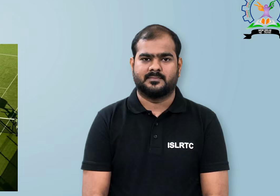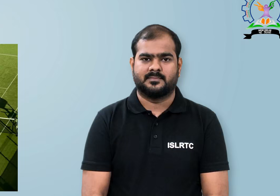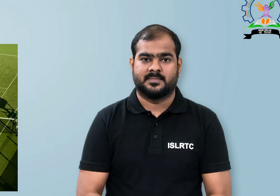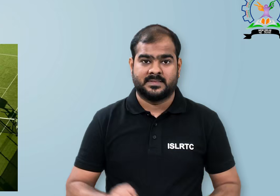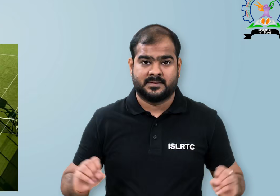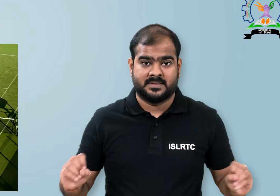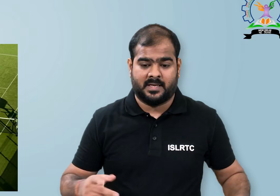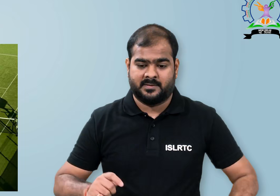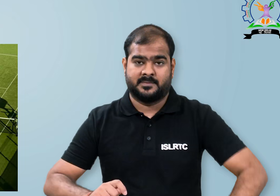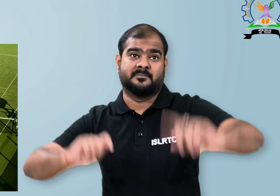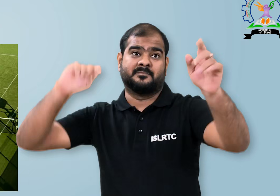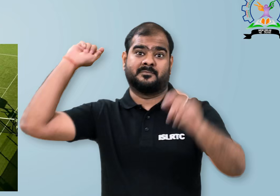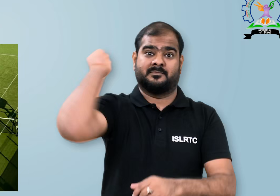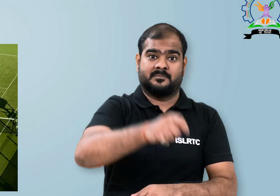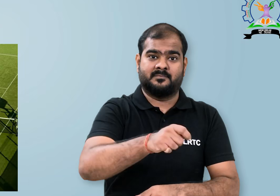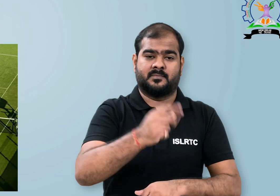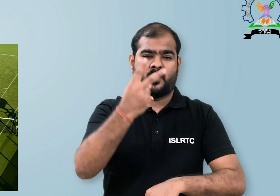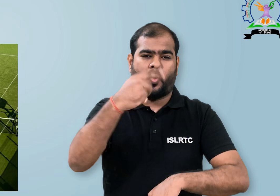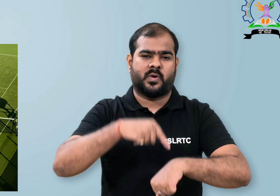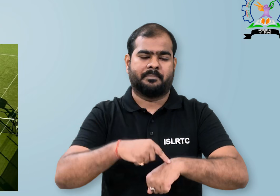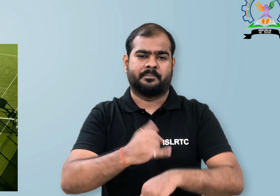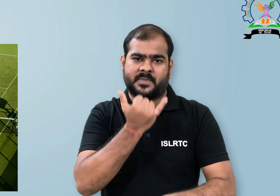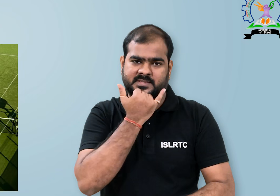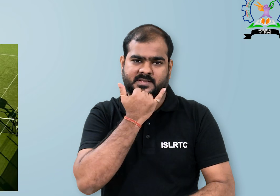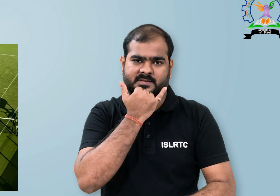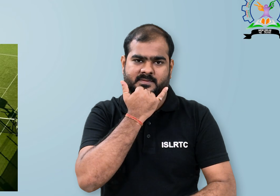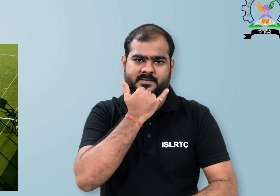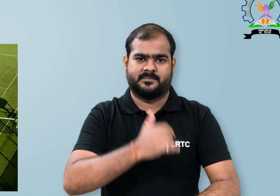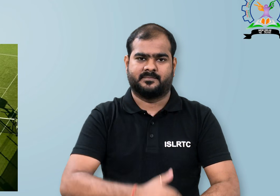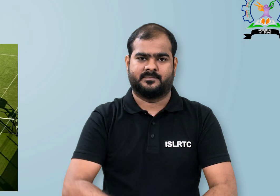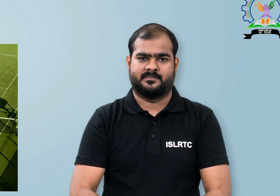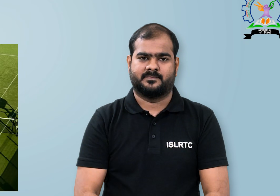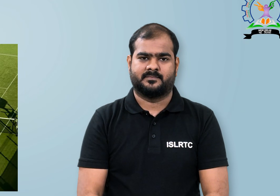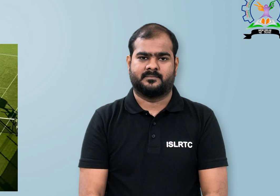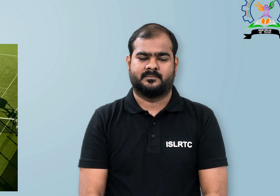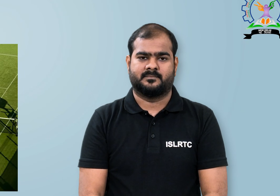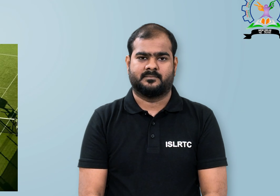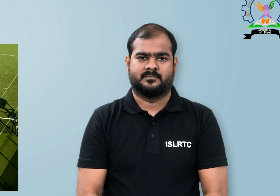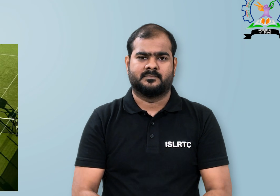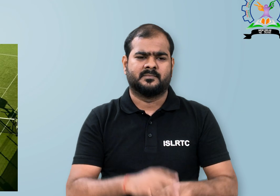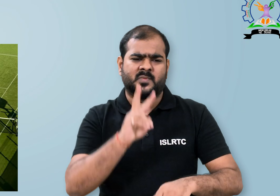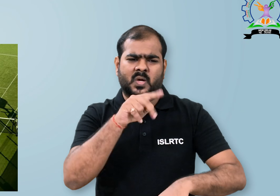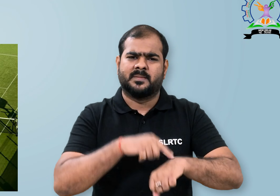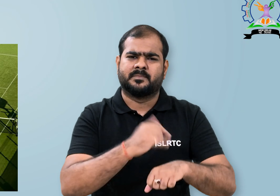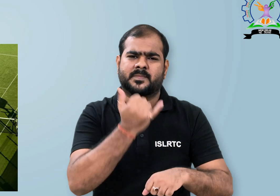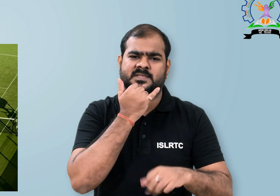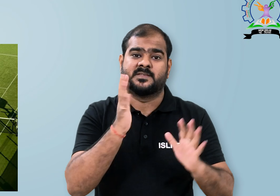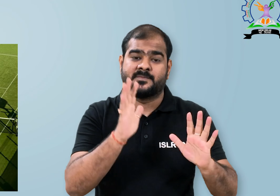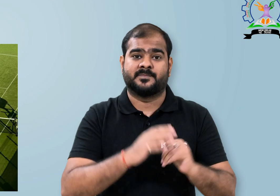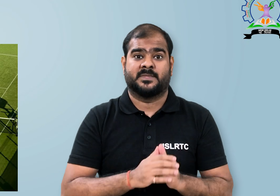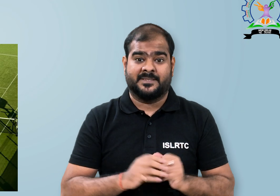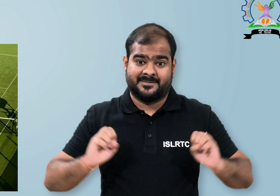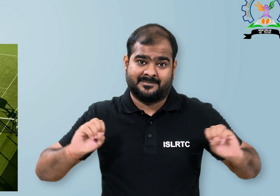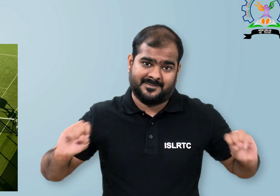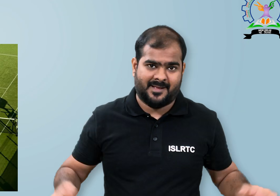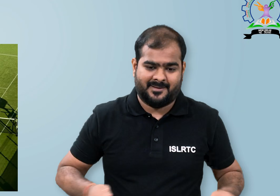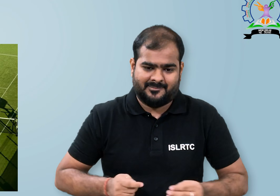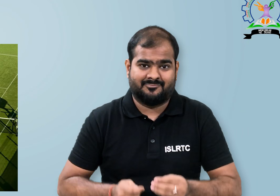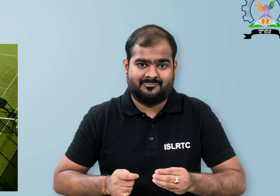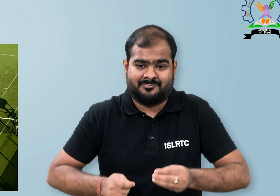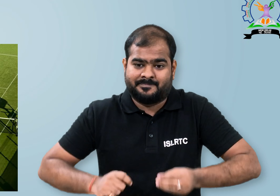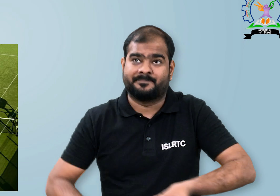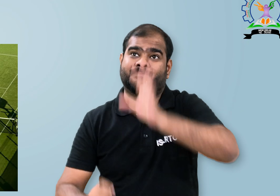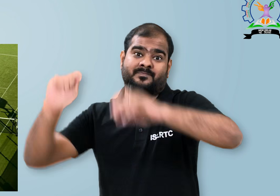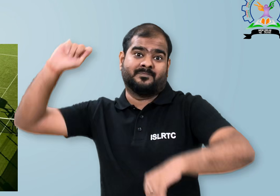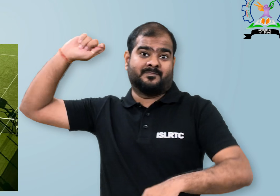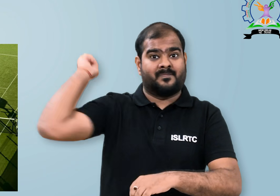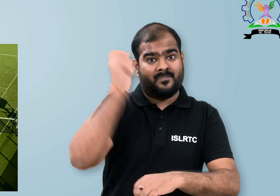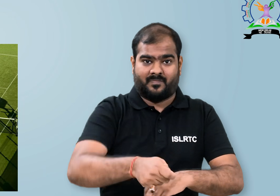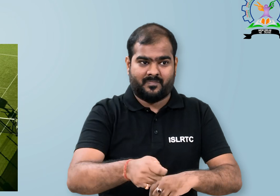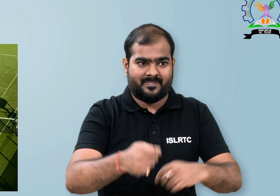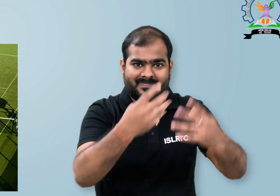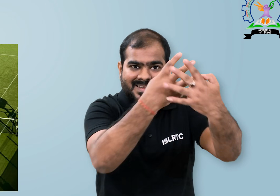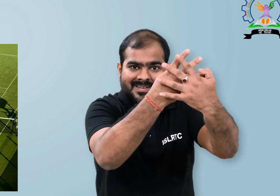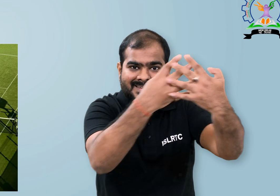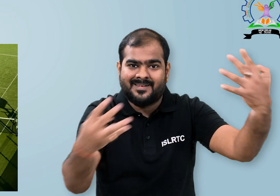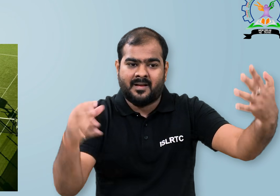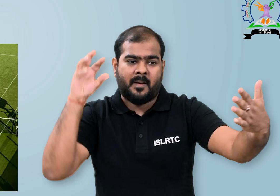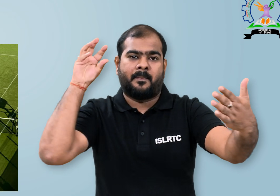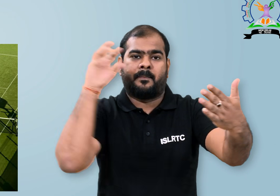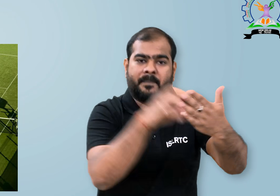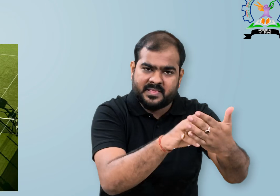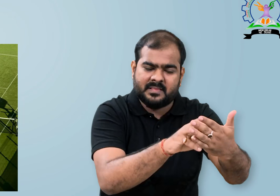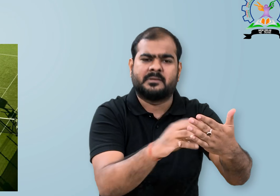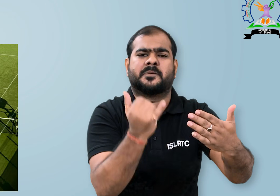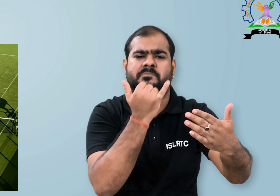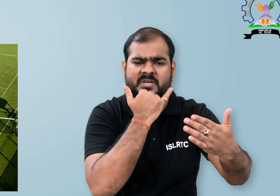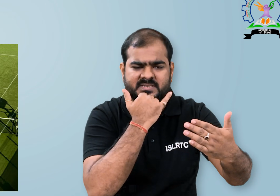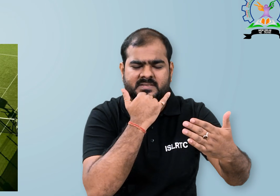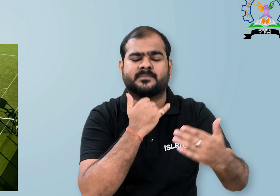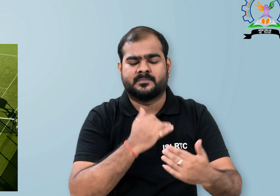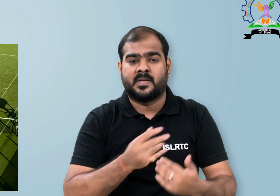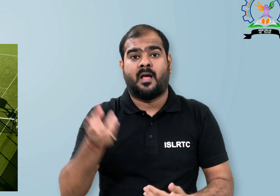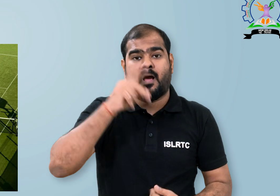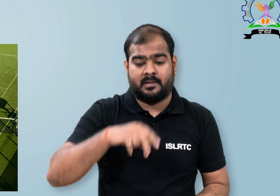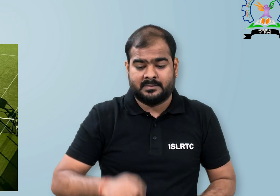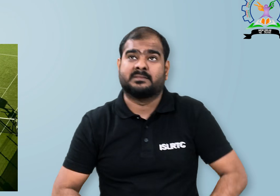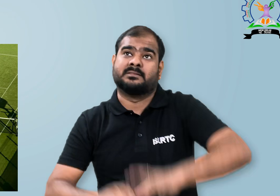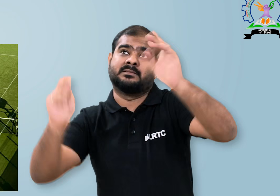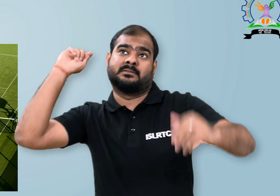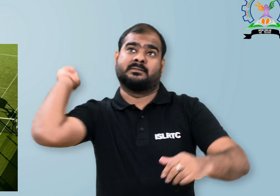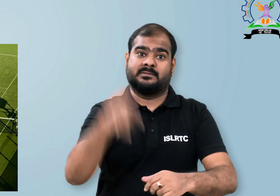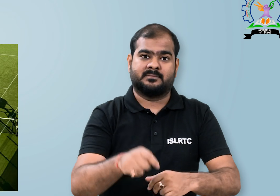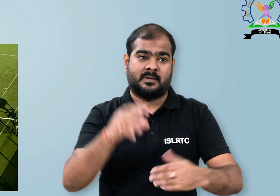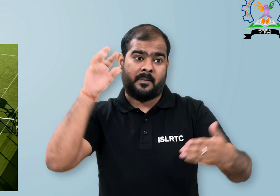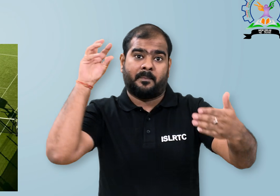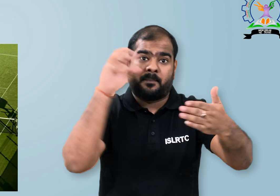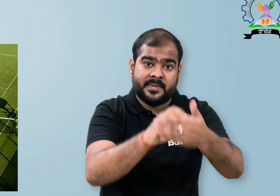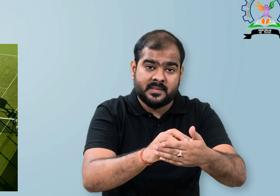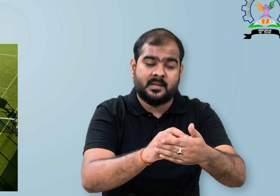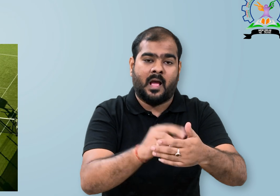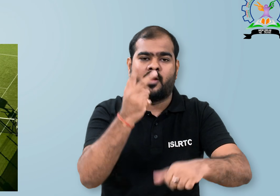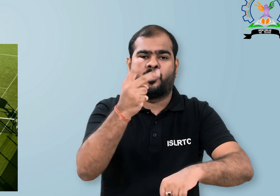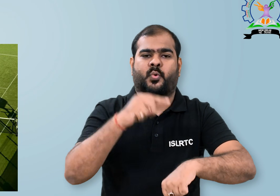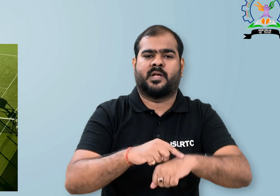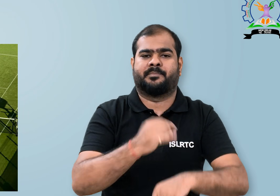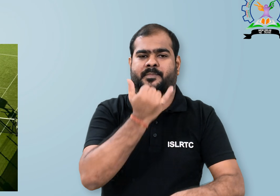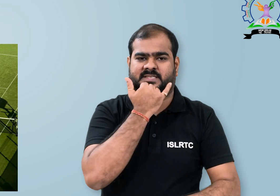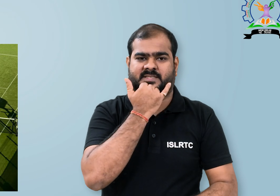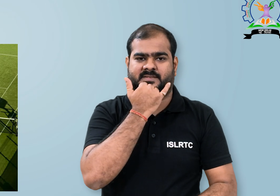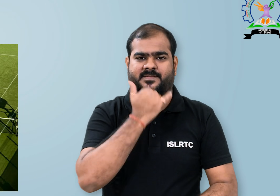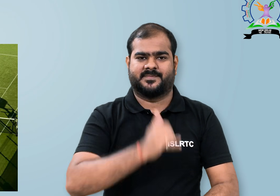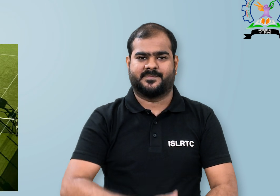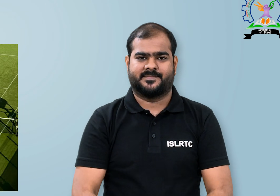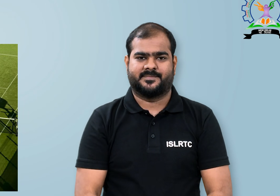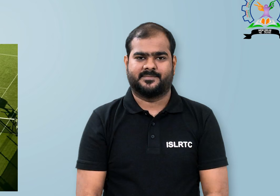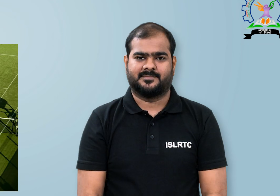Double fault Double fault: An error where the server commits two consecutive faults, resulting in the opponent gaining a point.